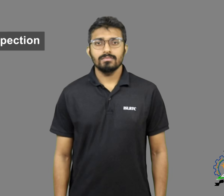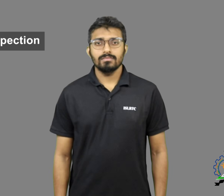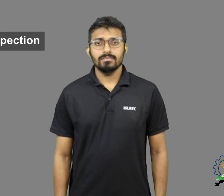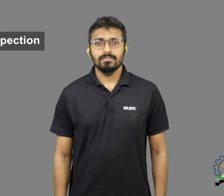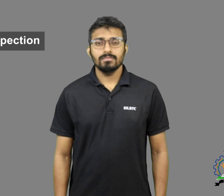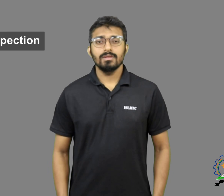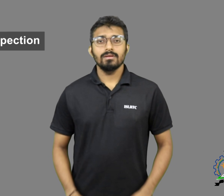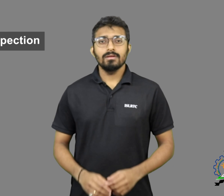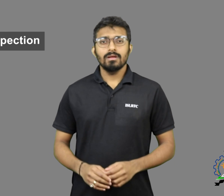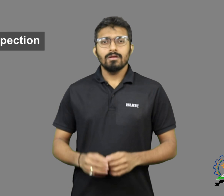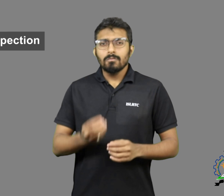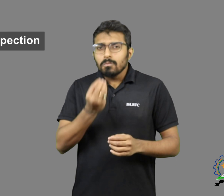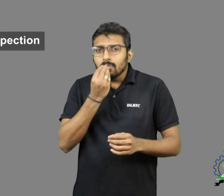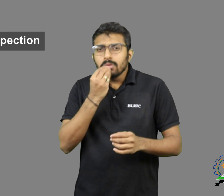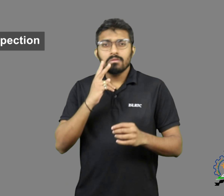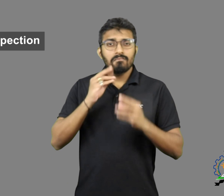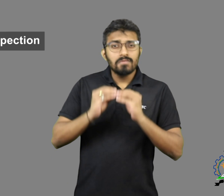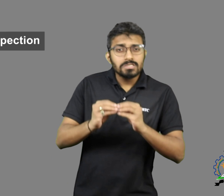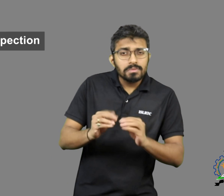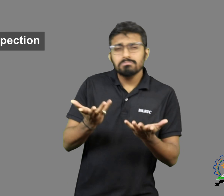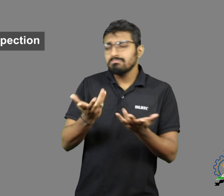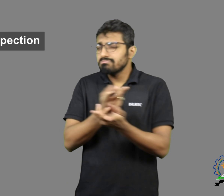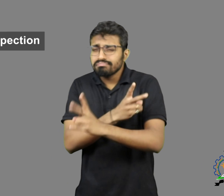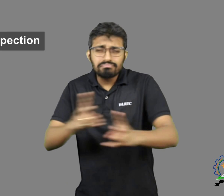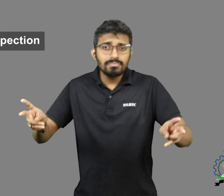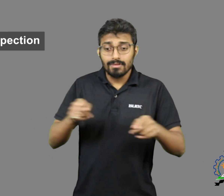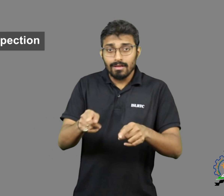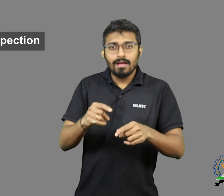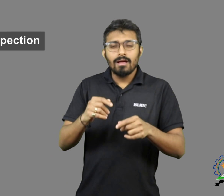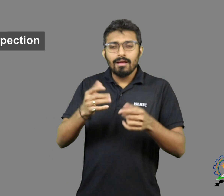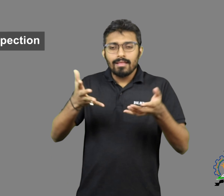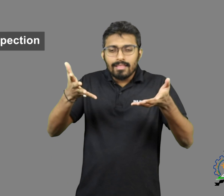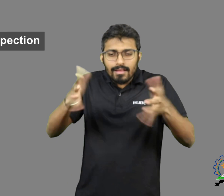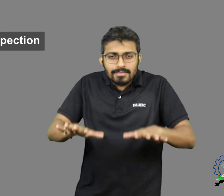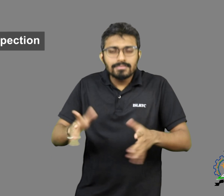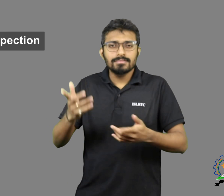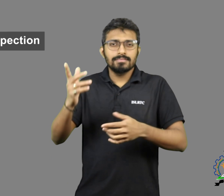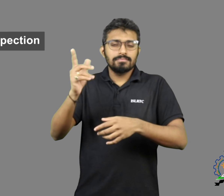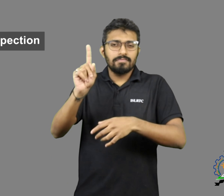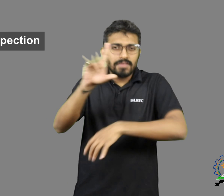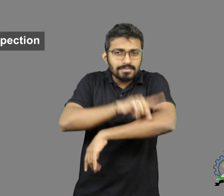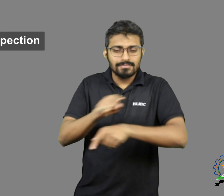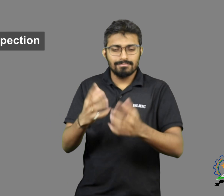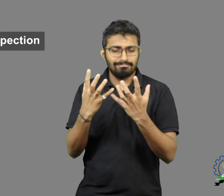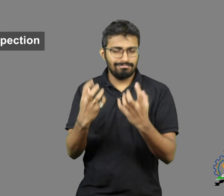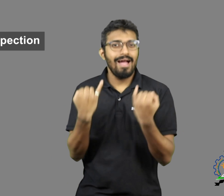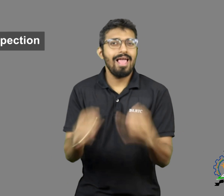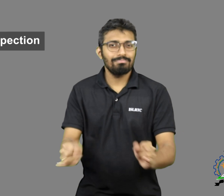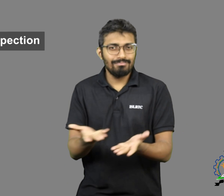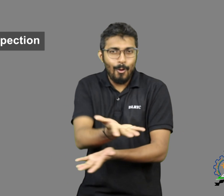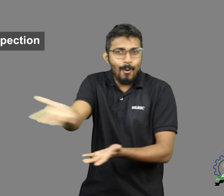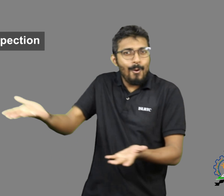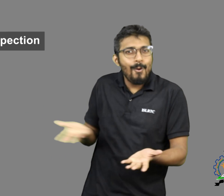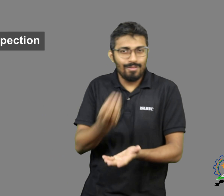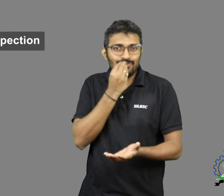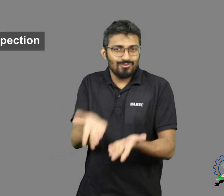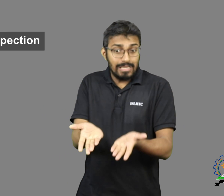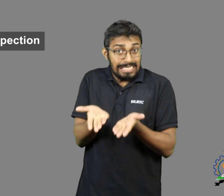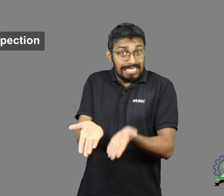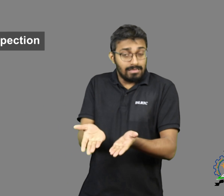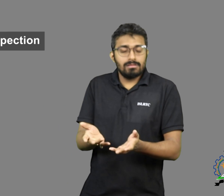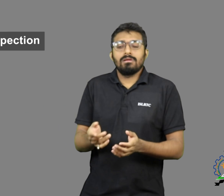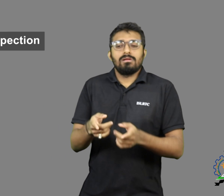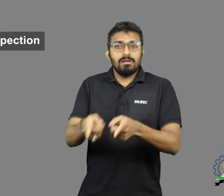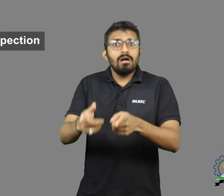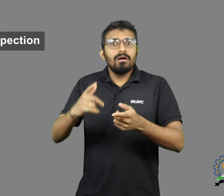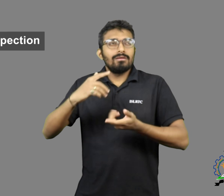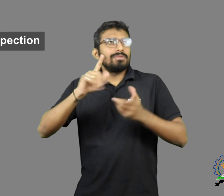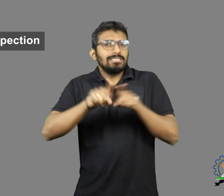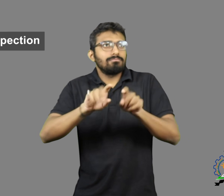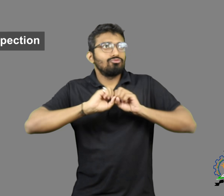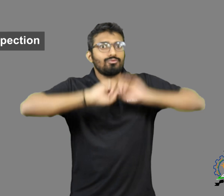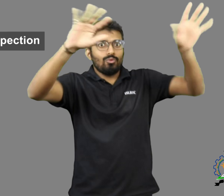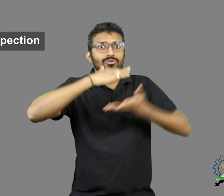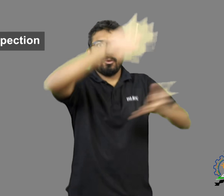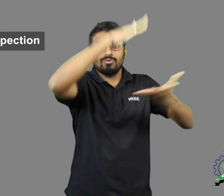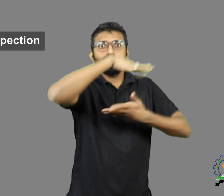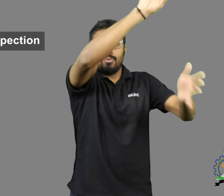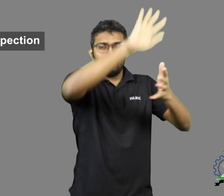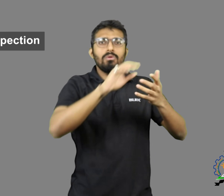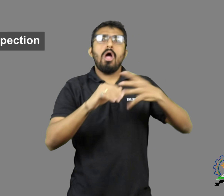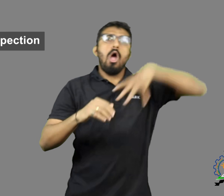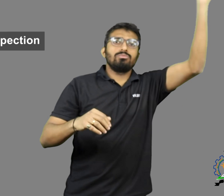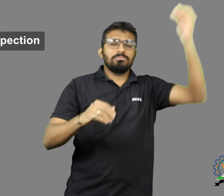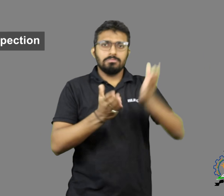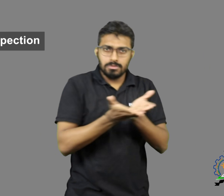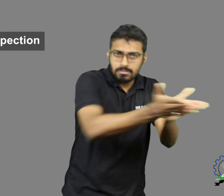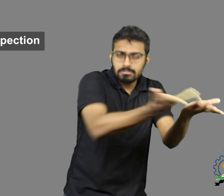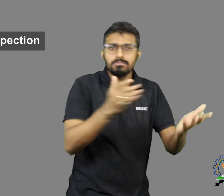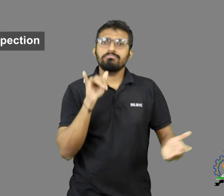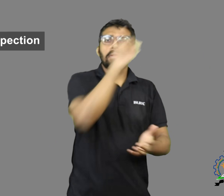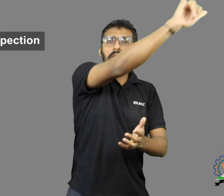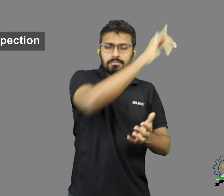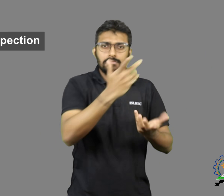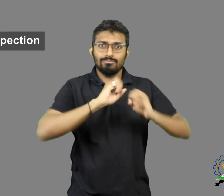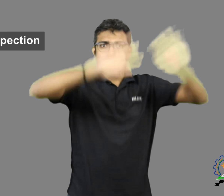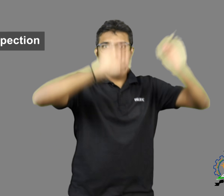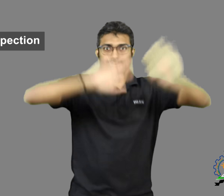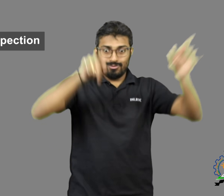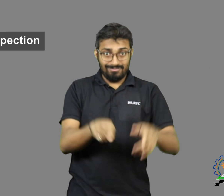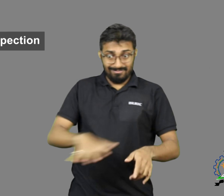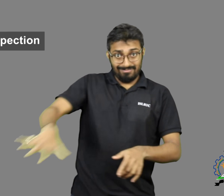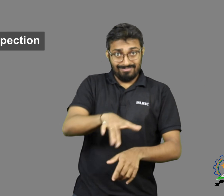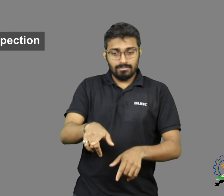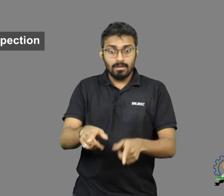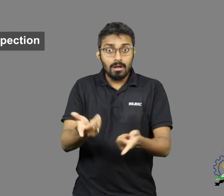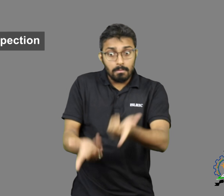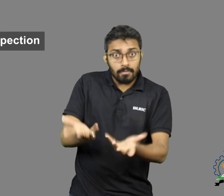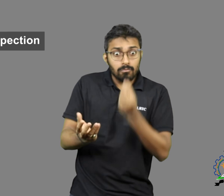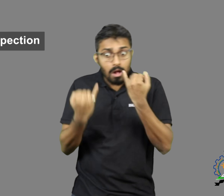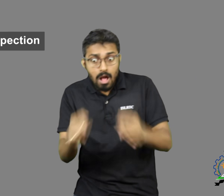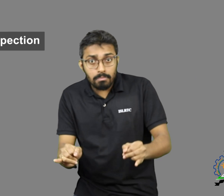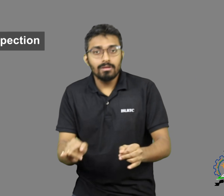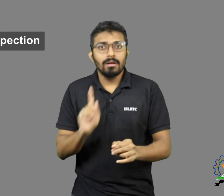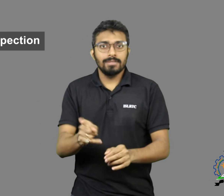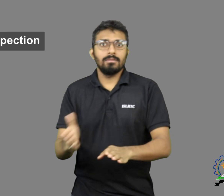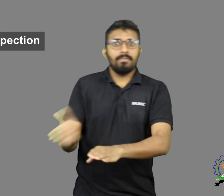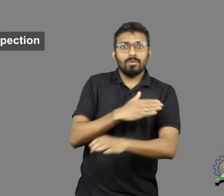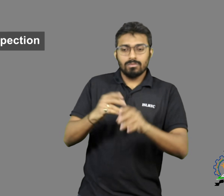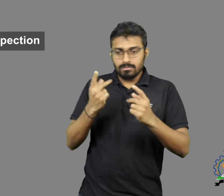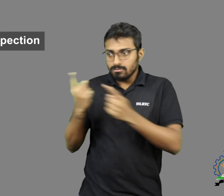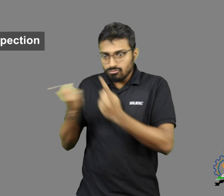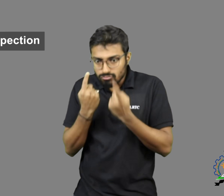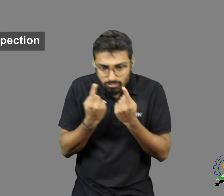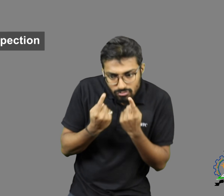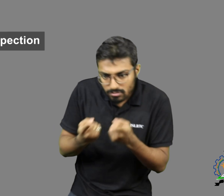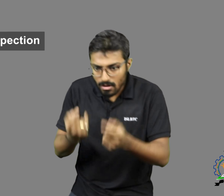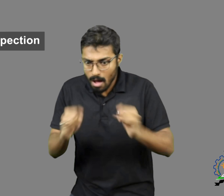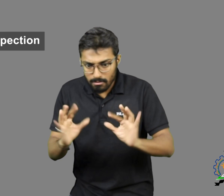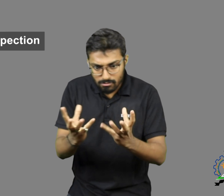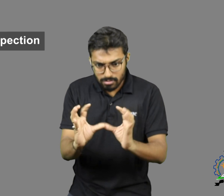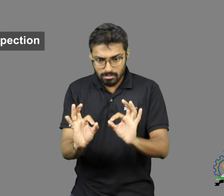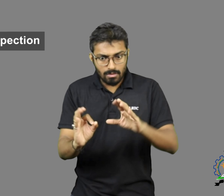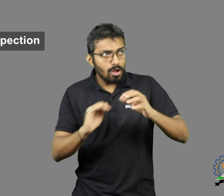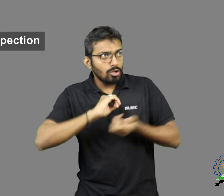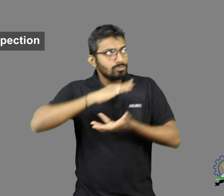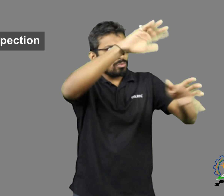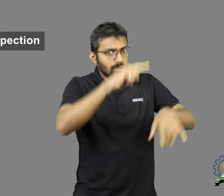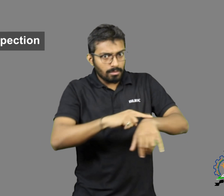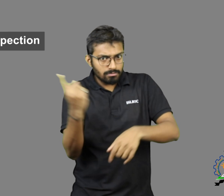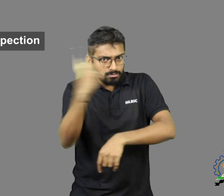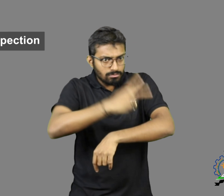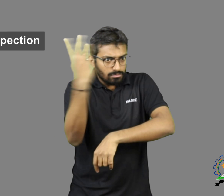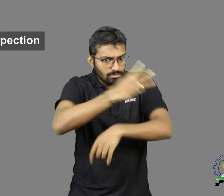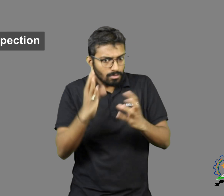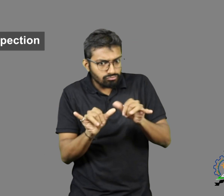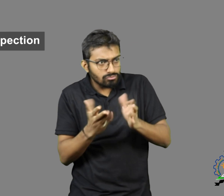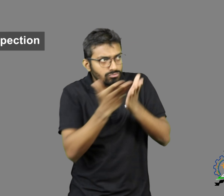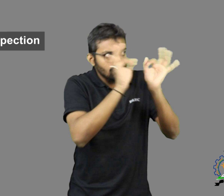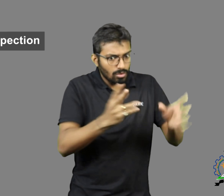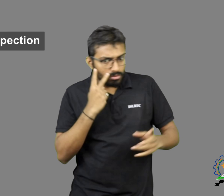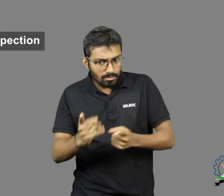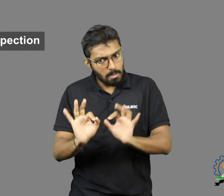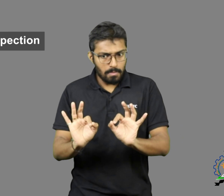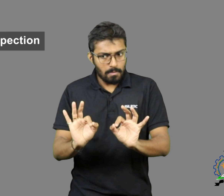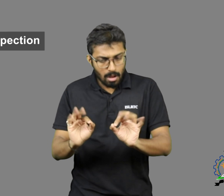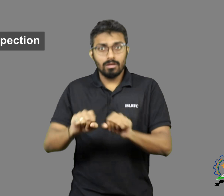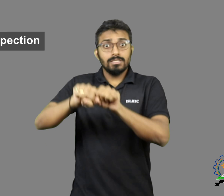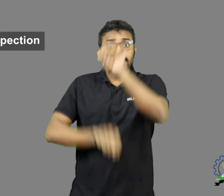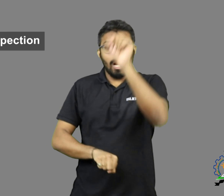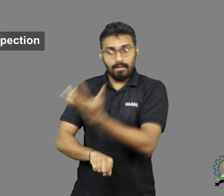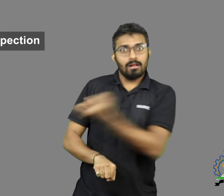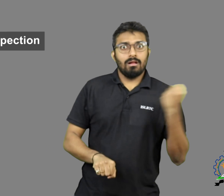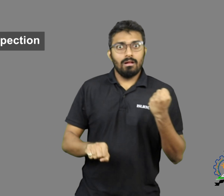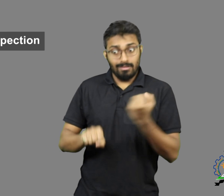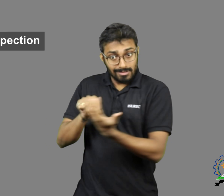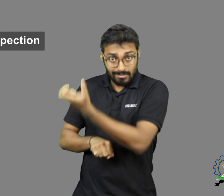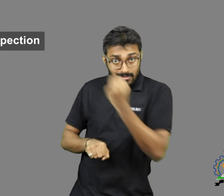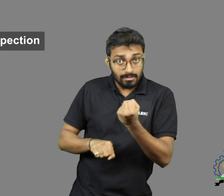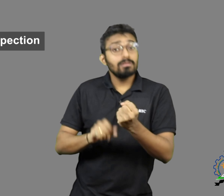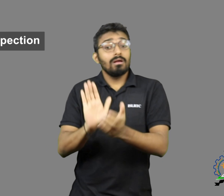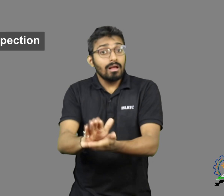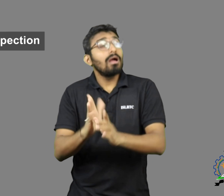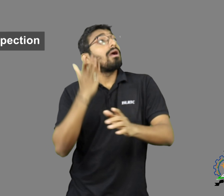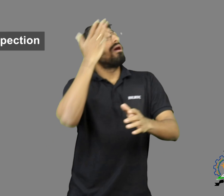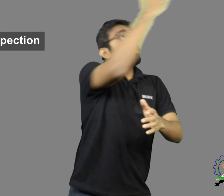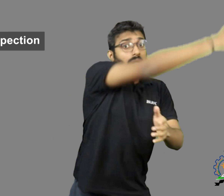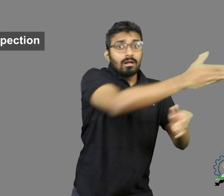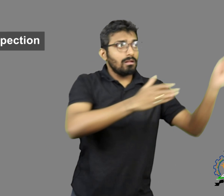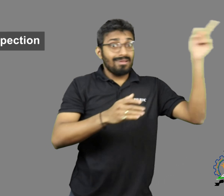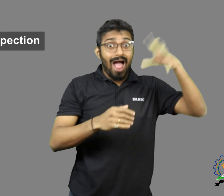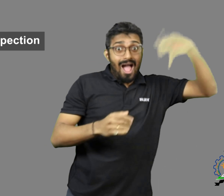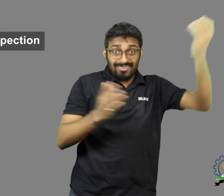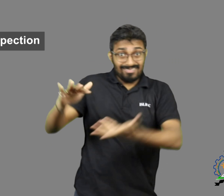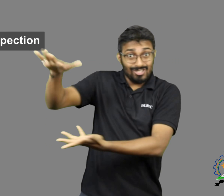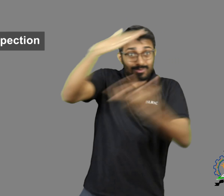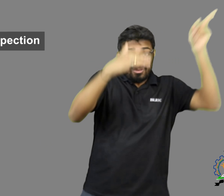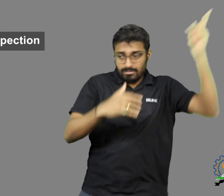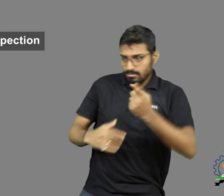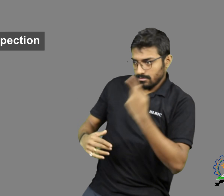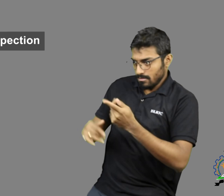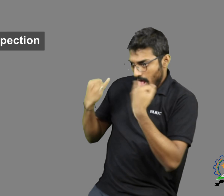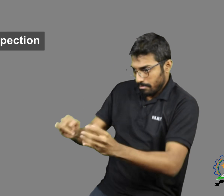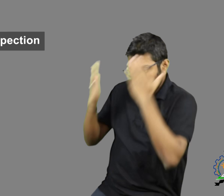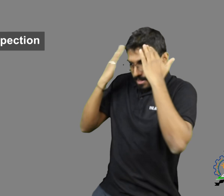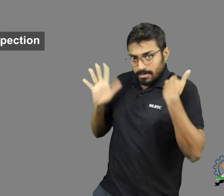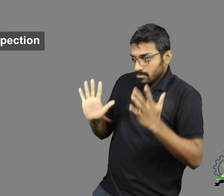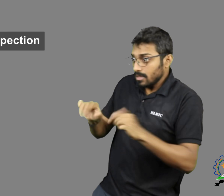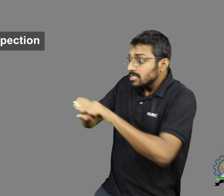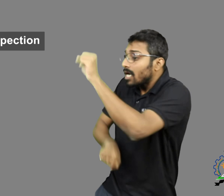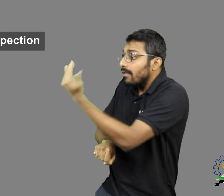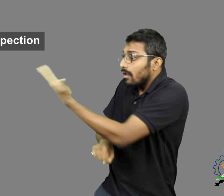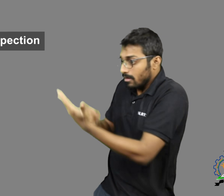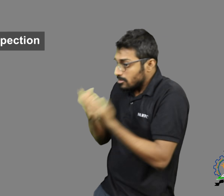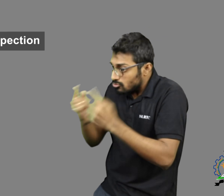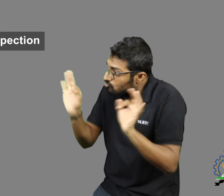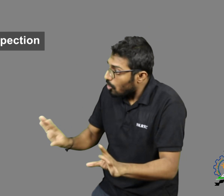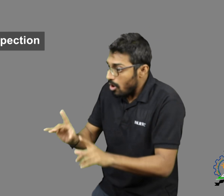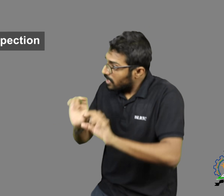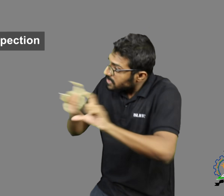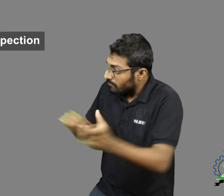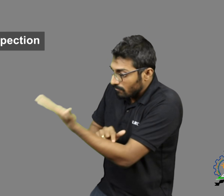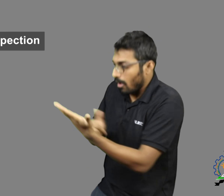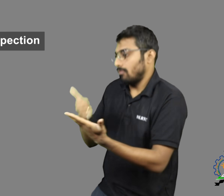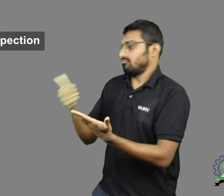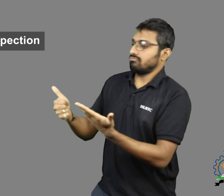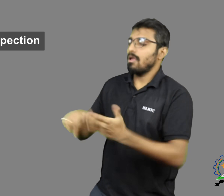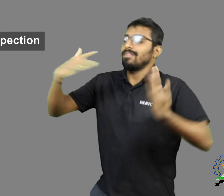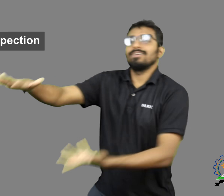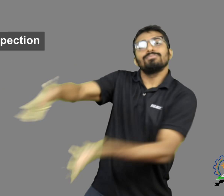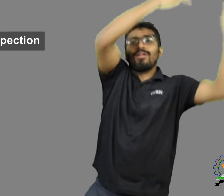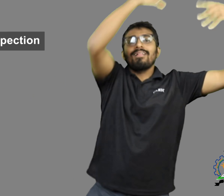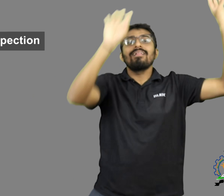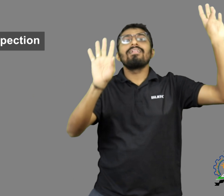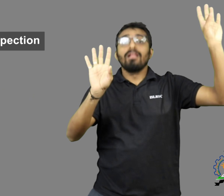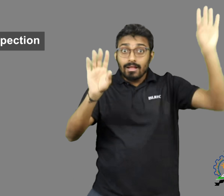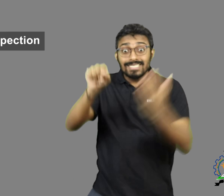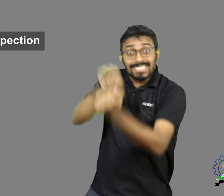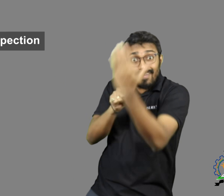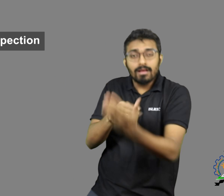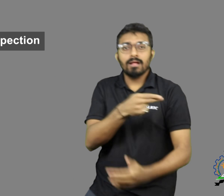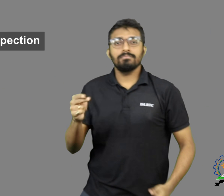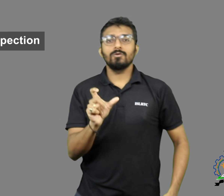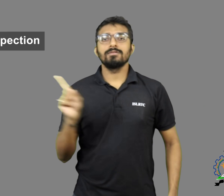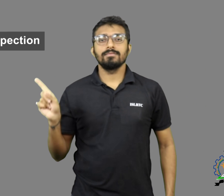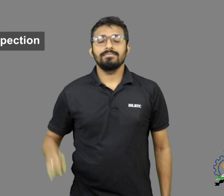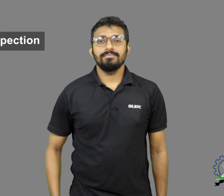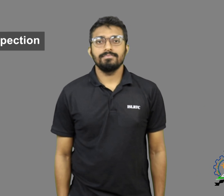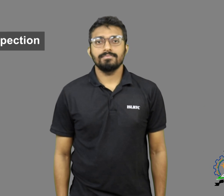Certificate of Inspection